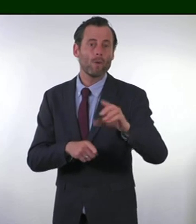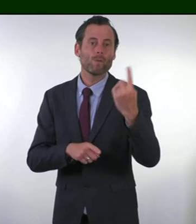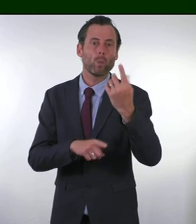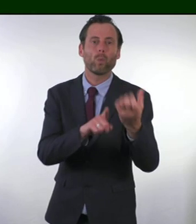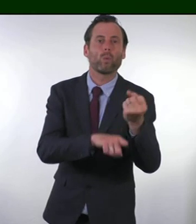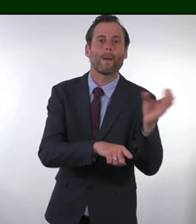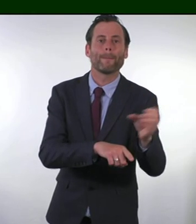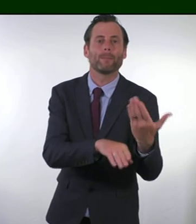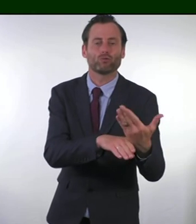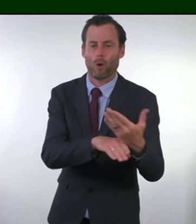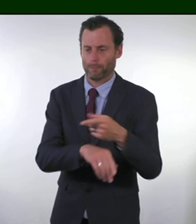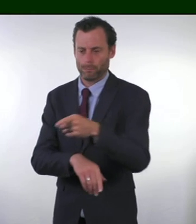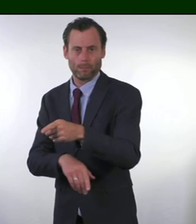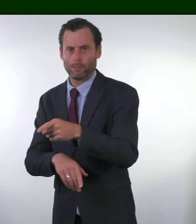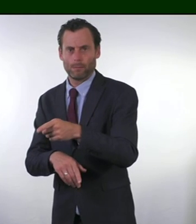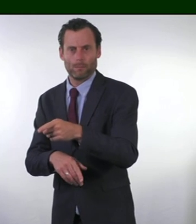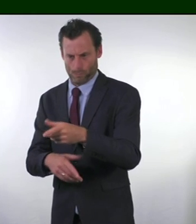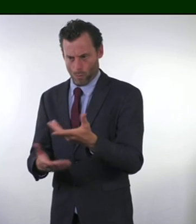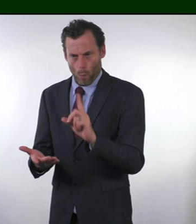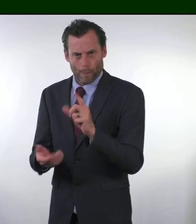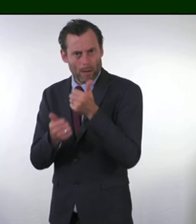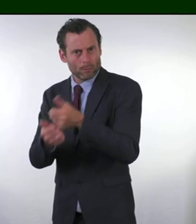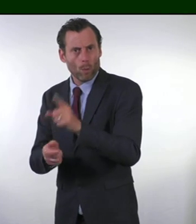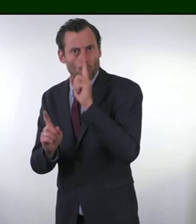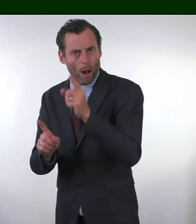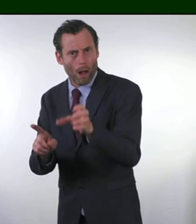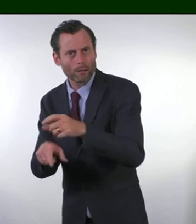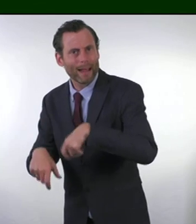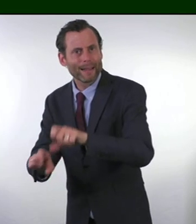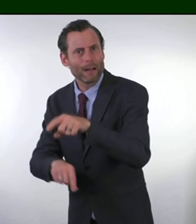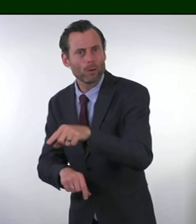We must be ambitious for the future of our country’s economy.